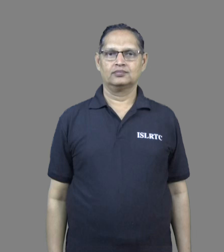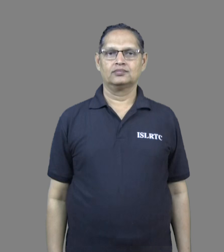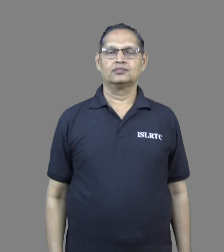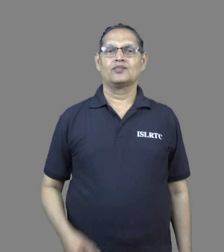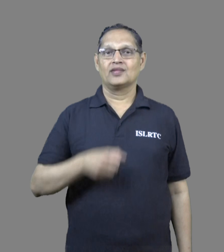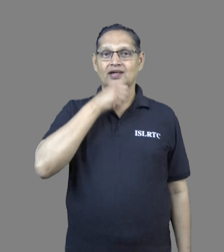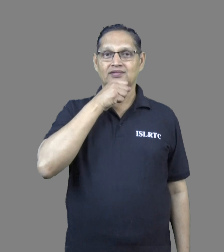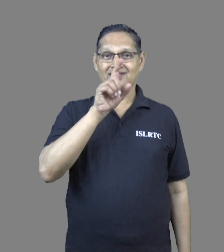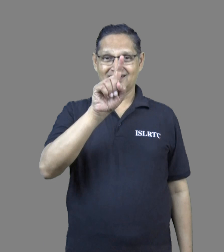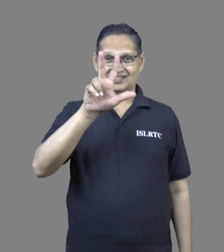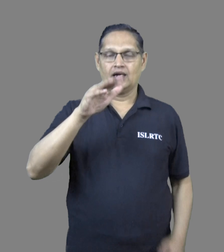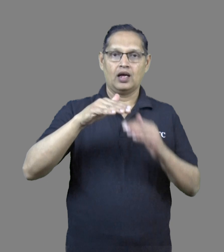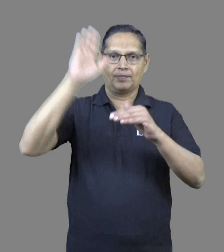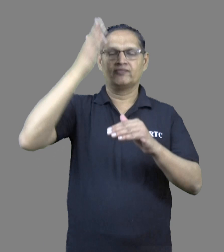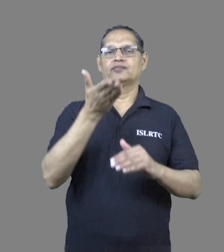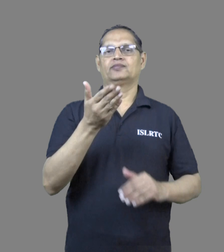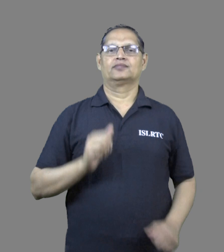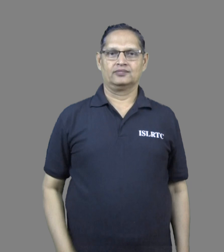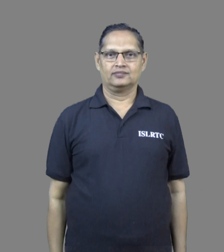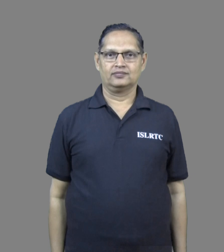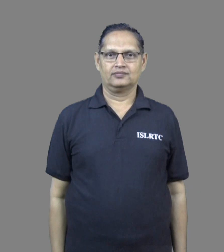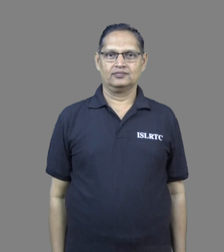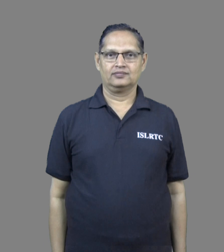Adult